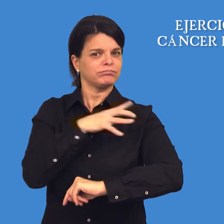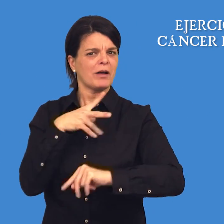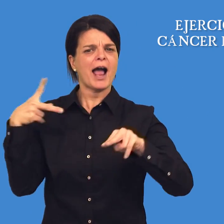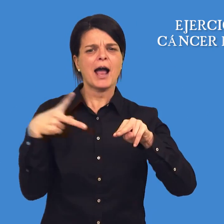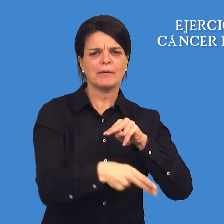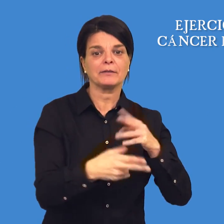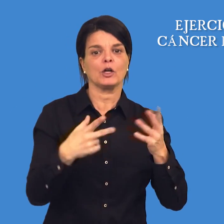evitar